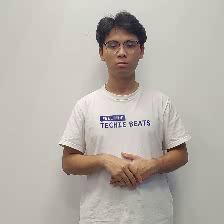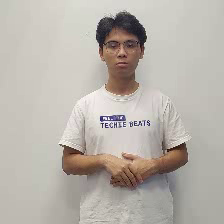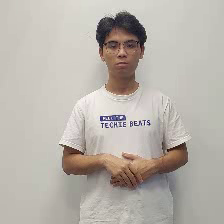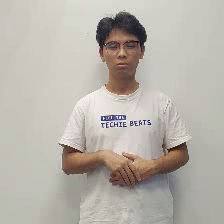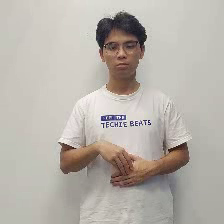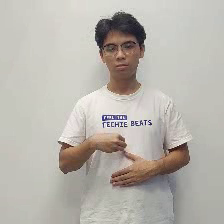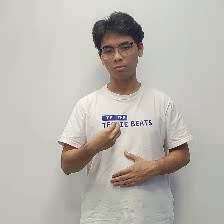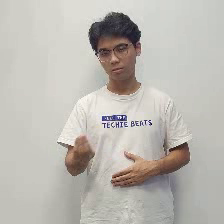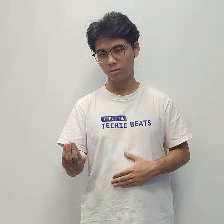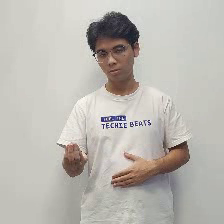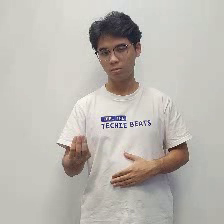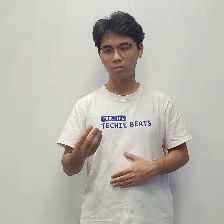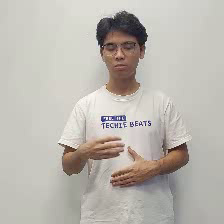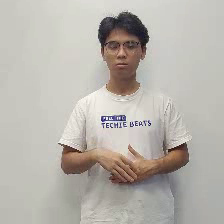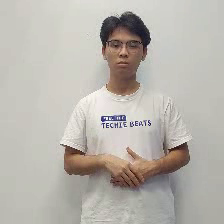Mua